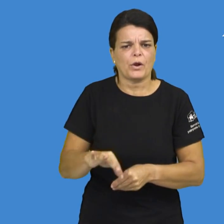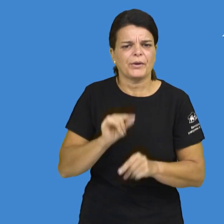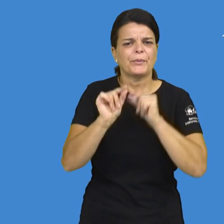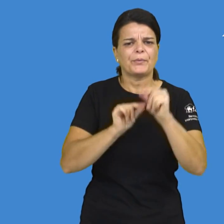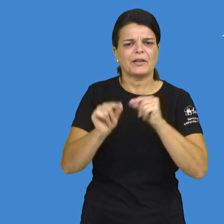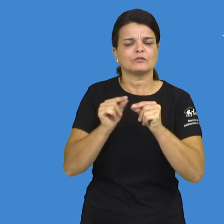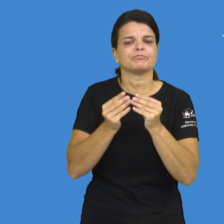virus